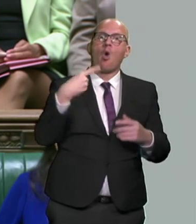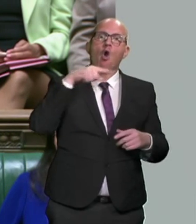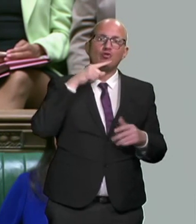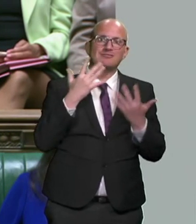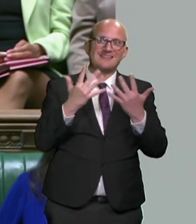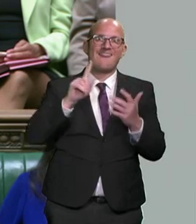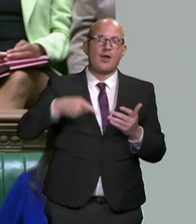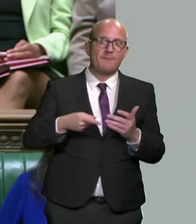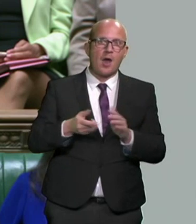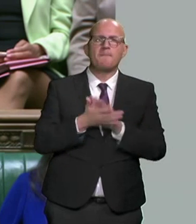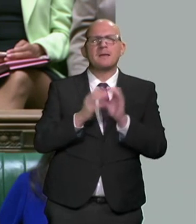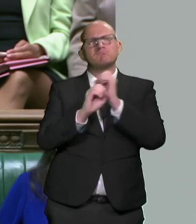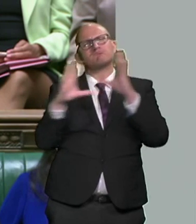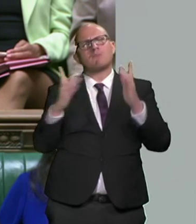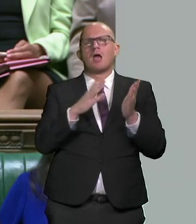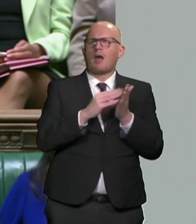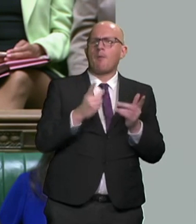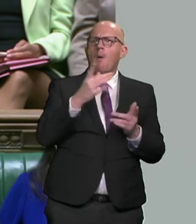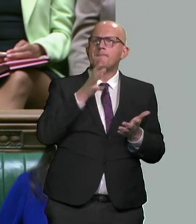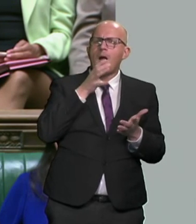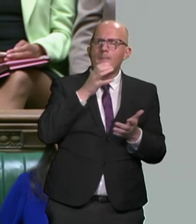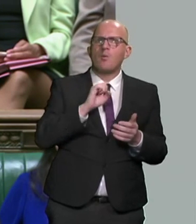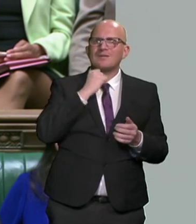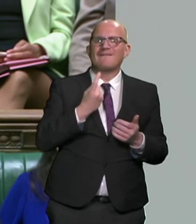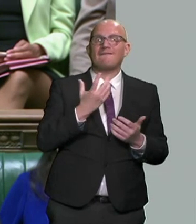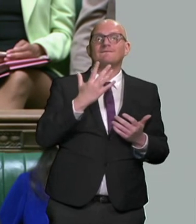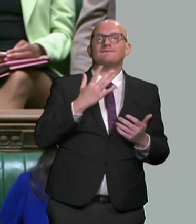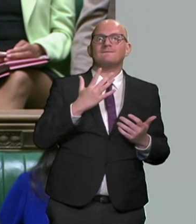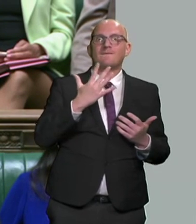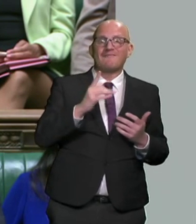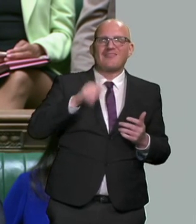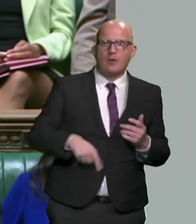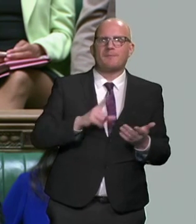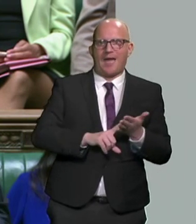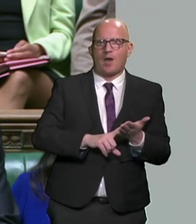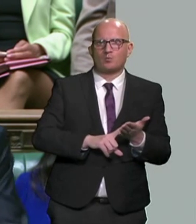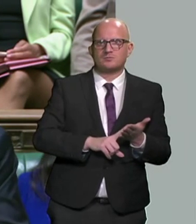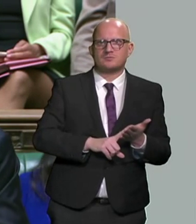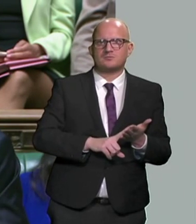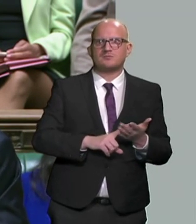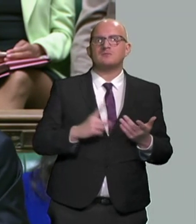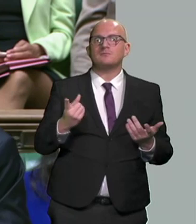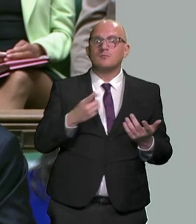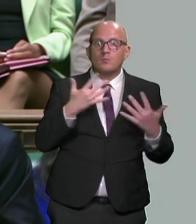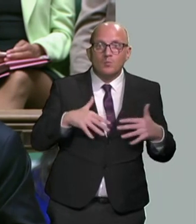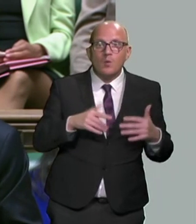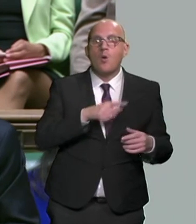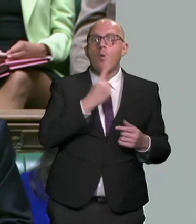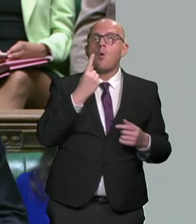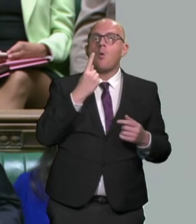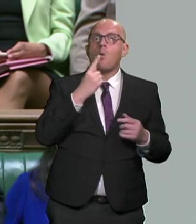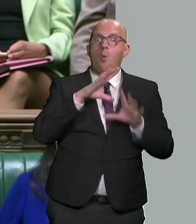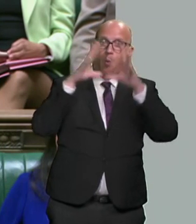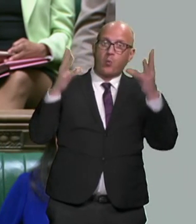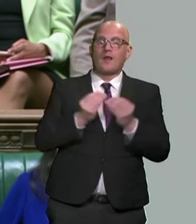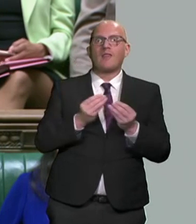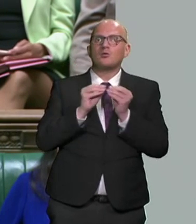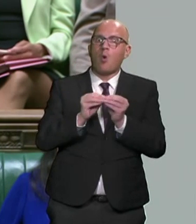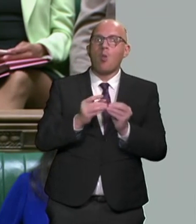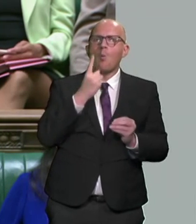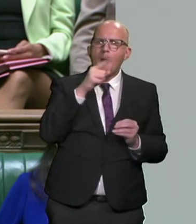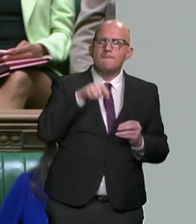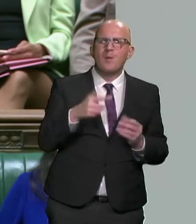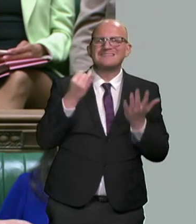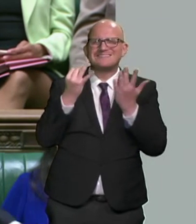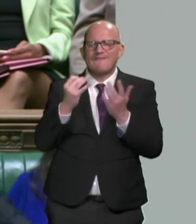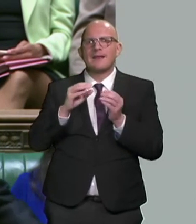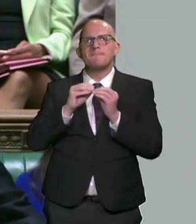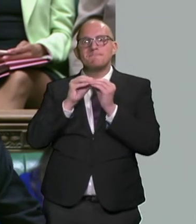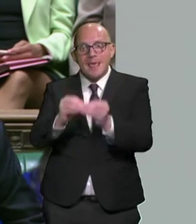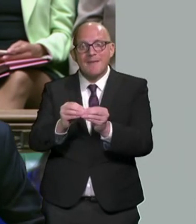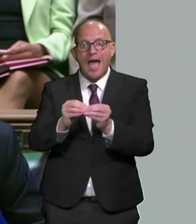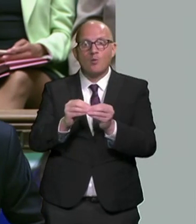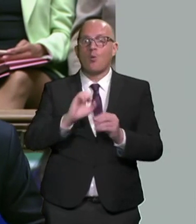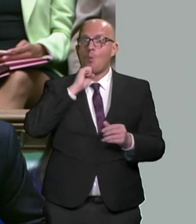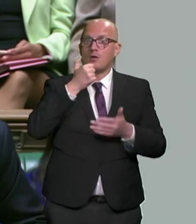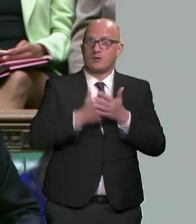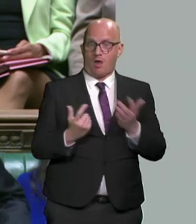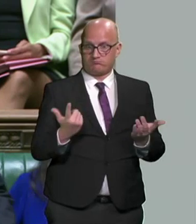A typical pub will save £5,000. That is a tax cut for hundreds of thousands of small businesses, worth £1.7 billion, taking effect in just a week’s time.